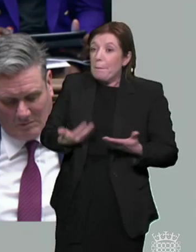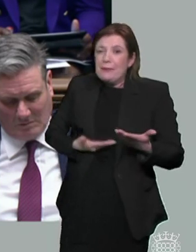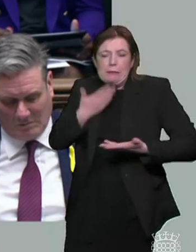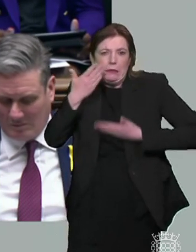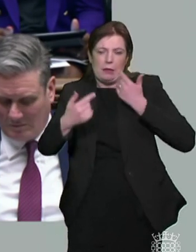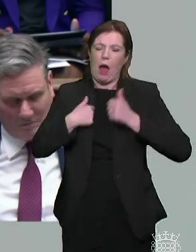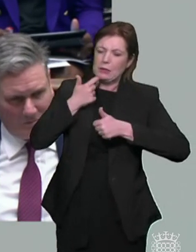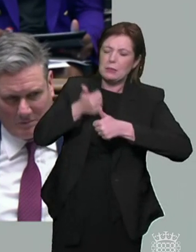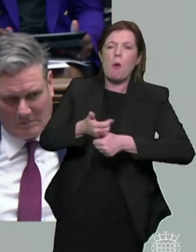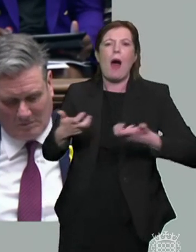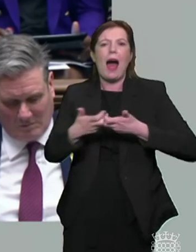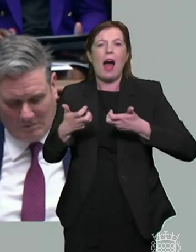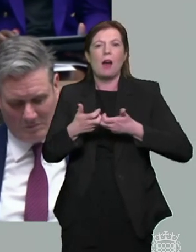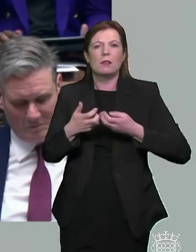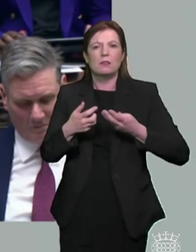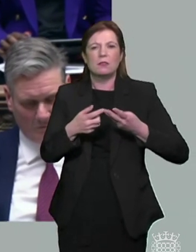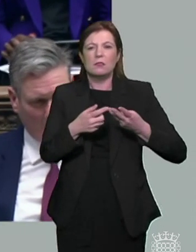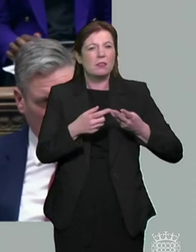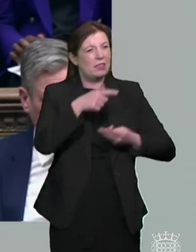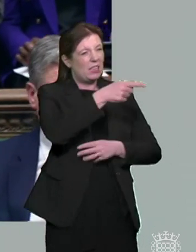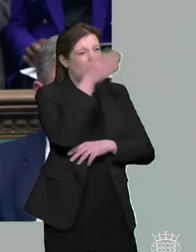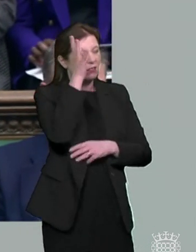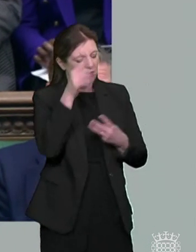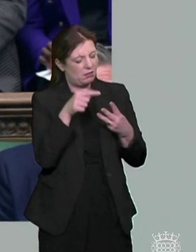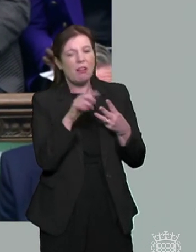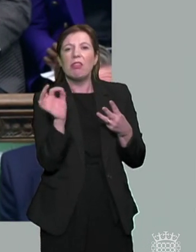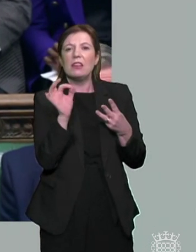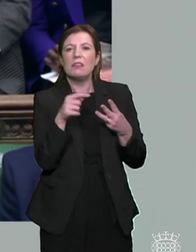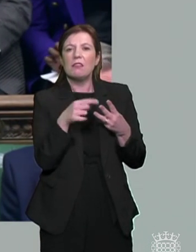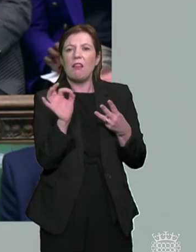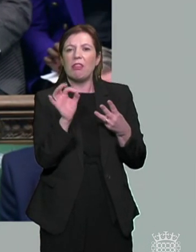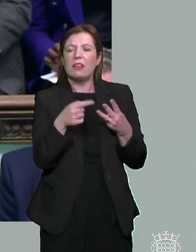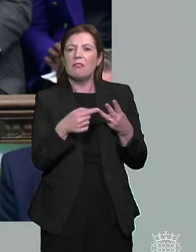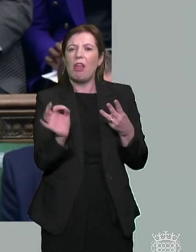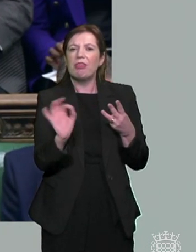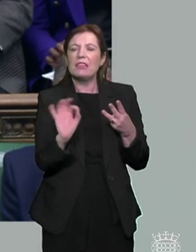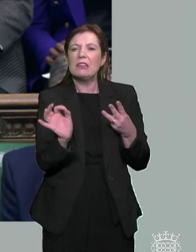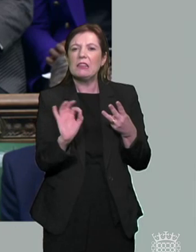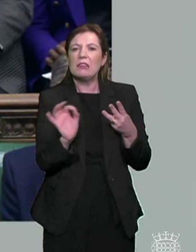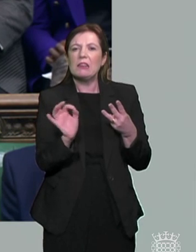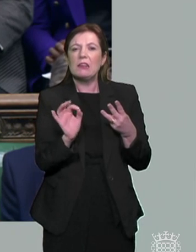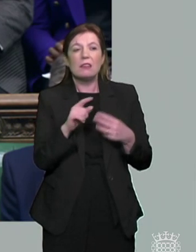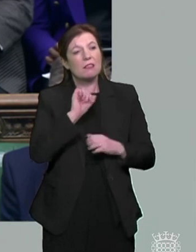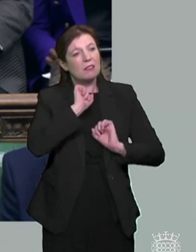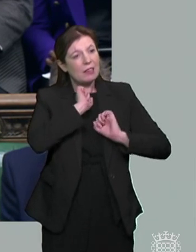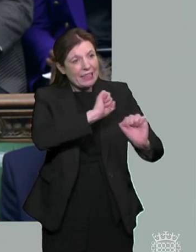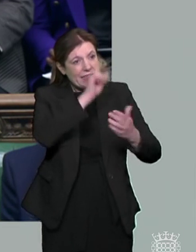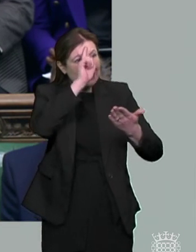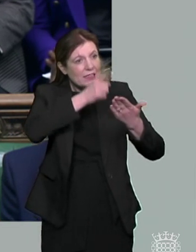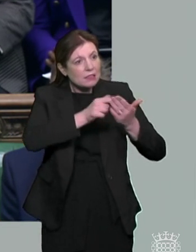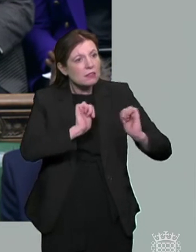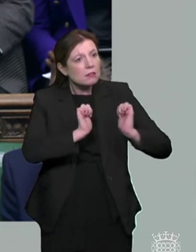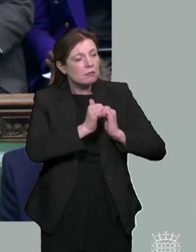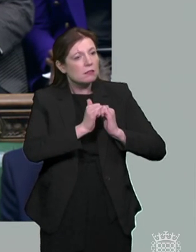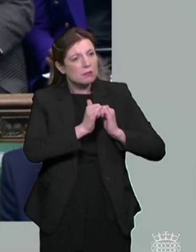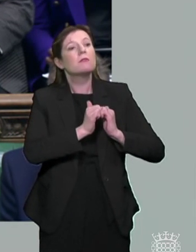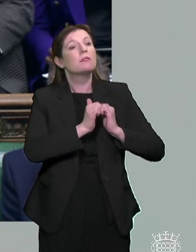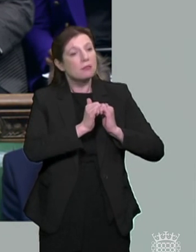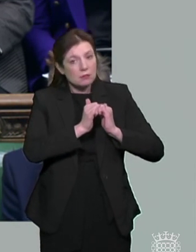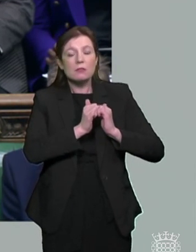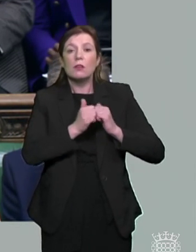But on the basis of the statement today and the misguided choices of the Chancellor, families and businesses